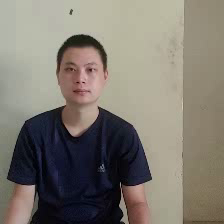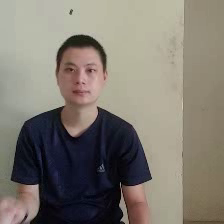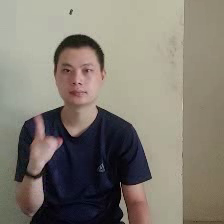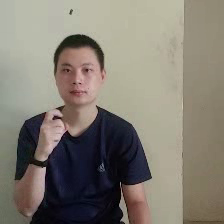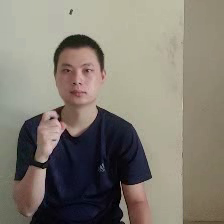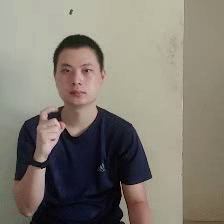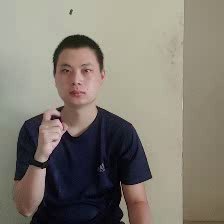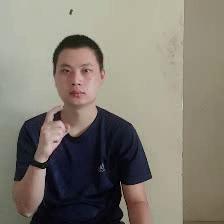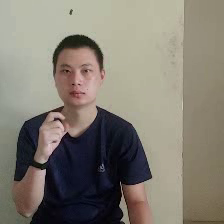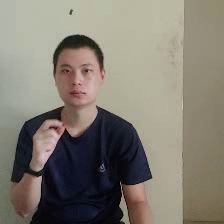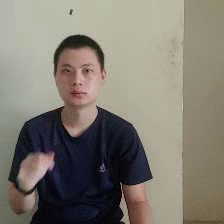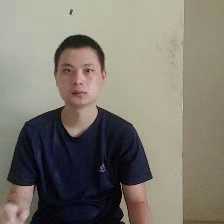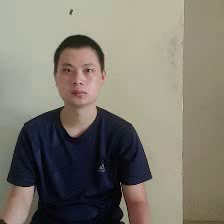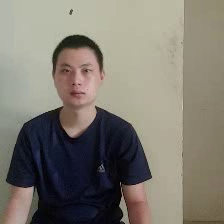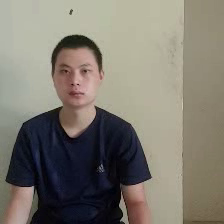Đâu